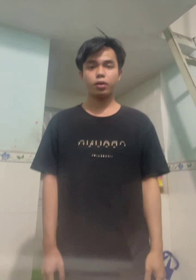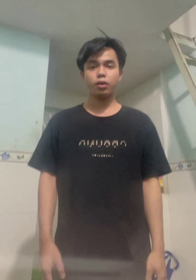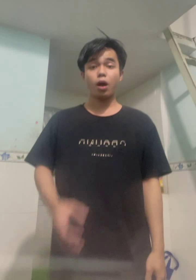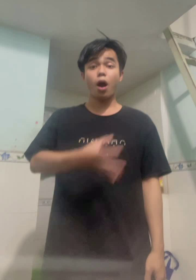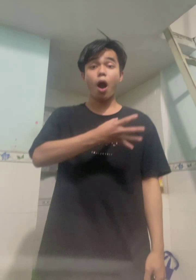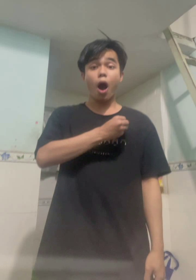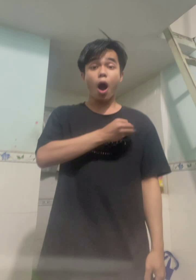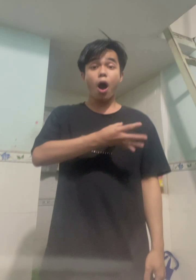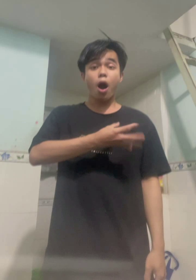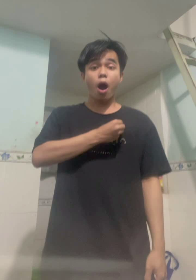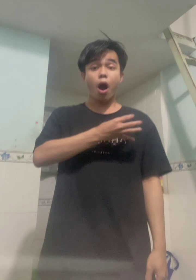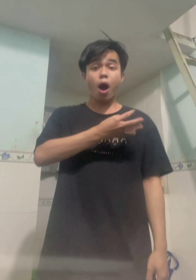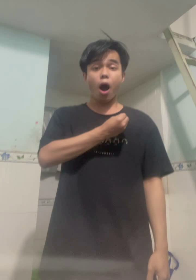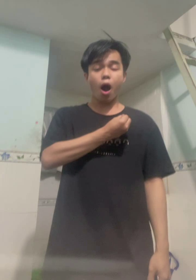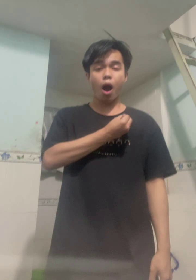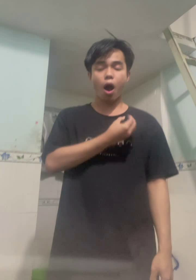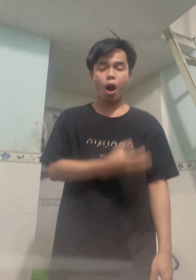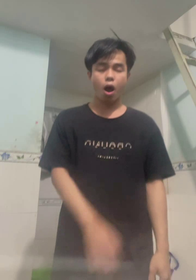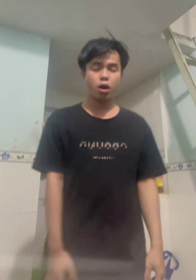lo so